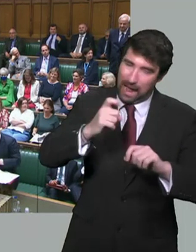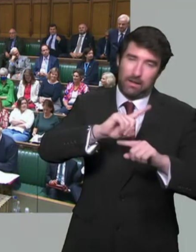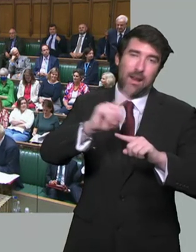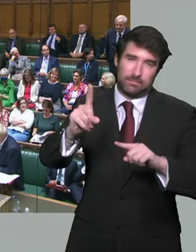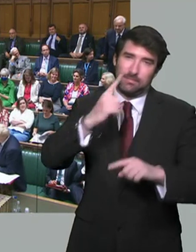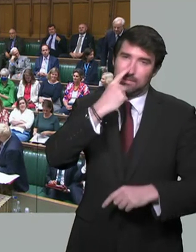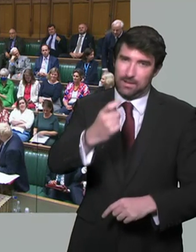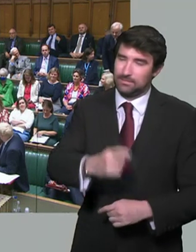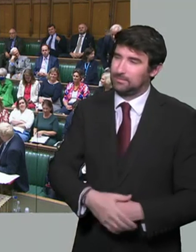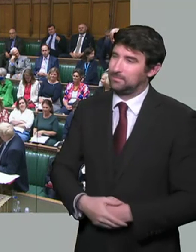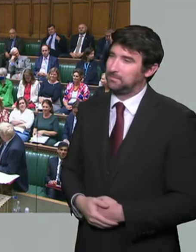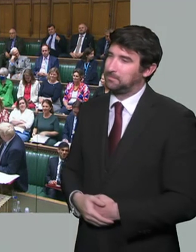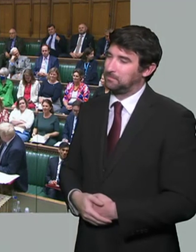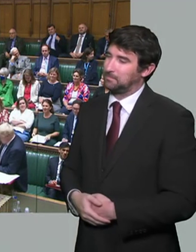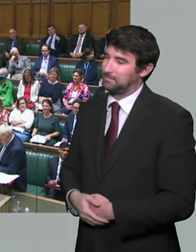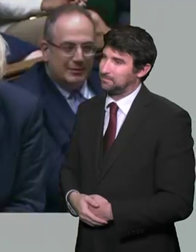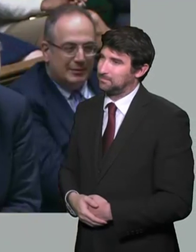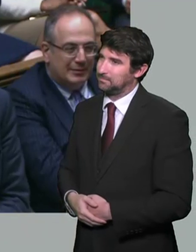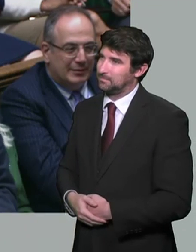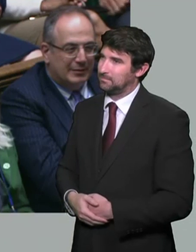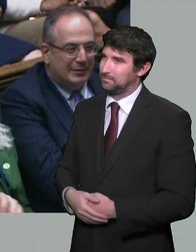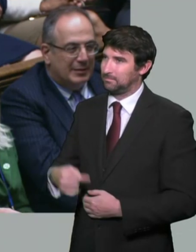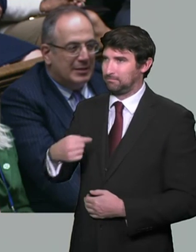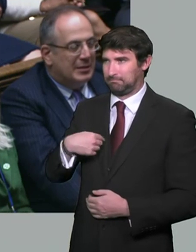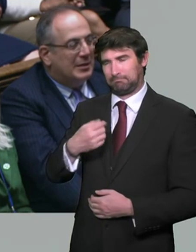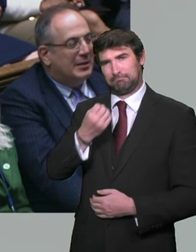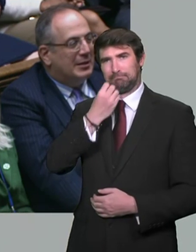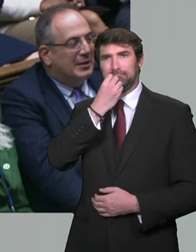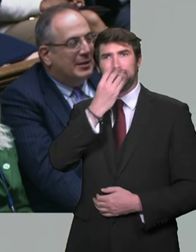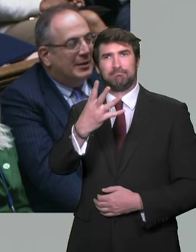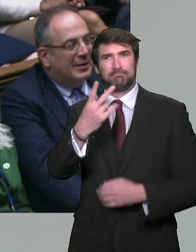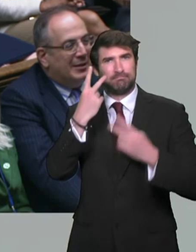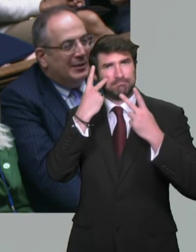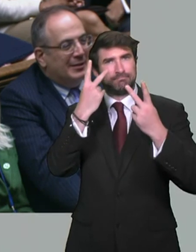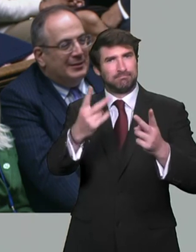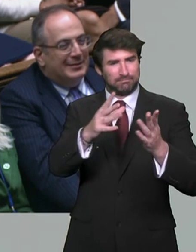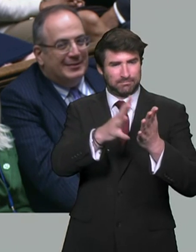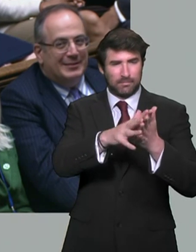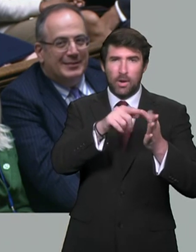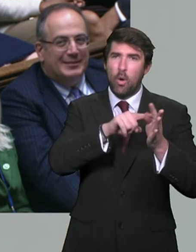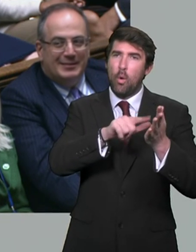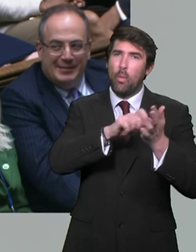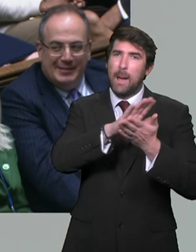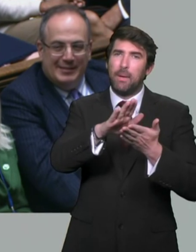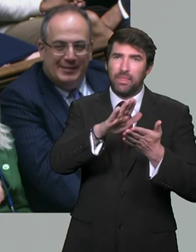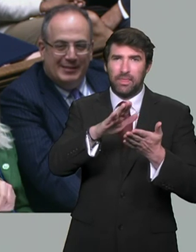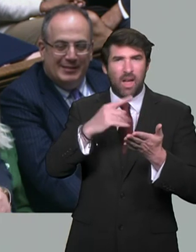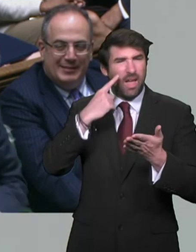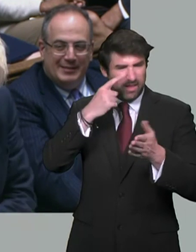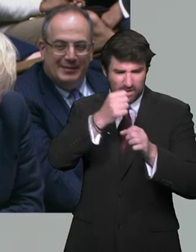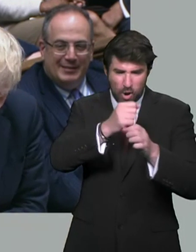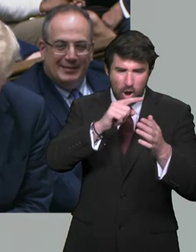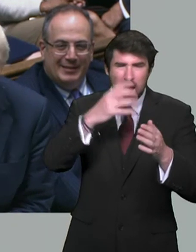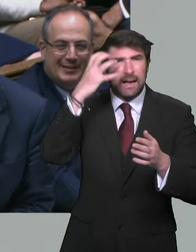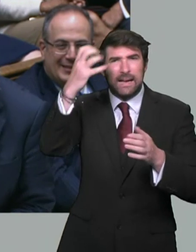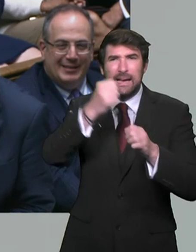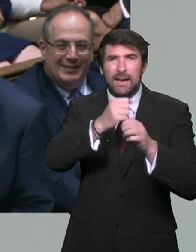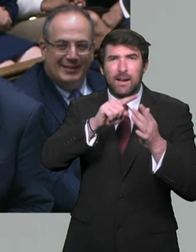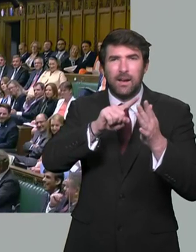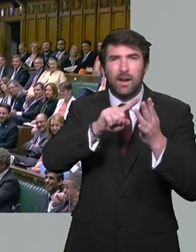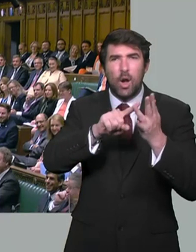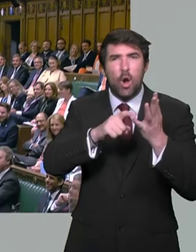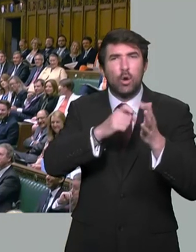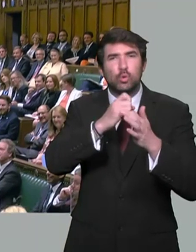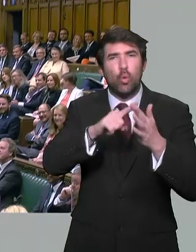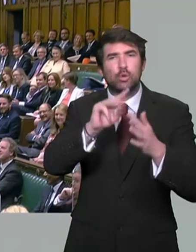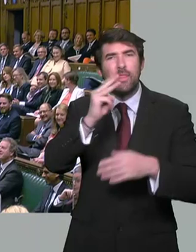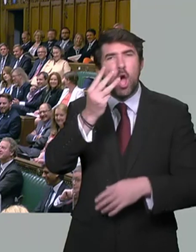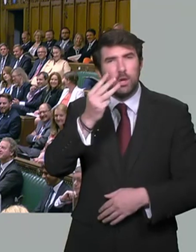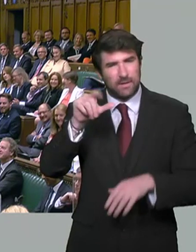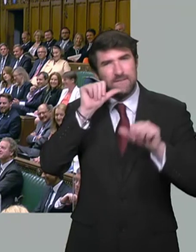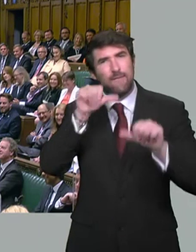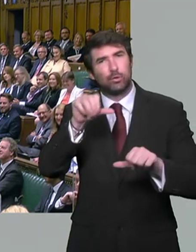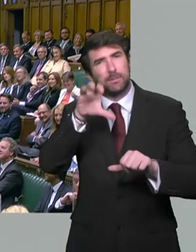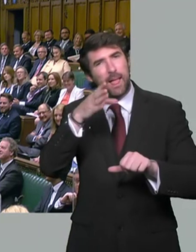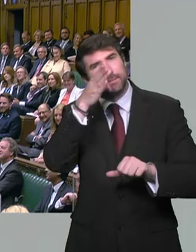I can think of nothing nicer than a trip to Weymouth, which I think was the favourite watering hole of George III—or so I am told by the Lord Chancellor.